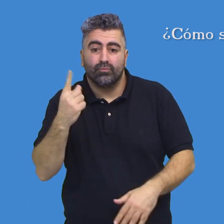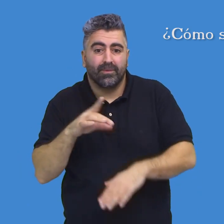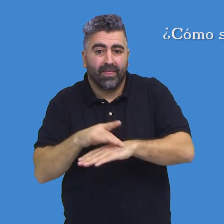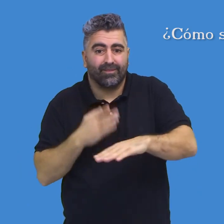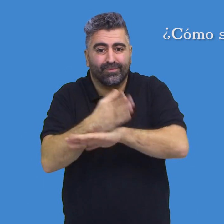enfermo